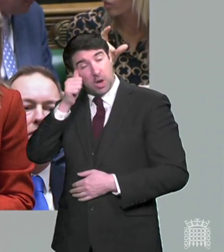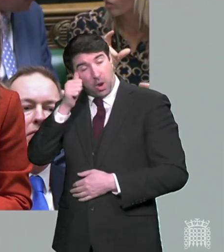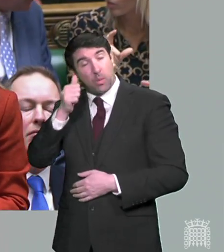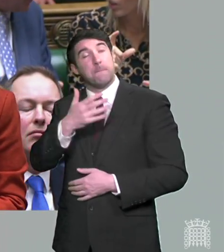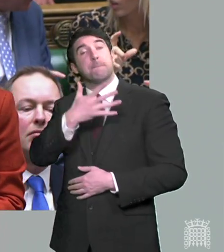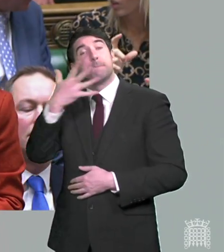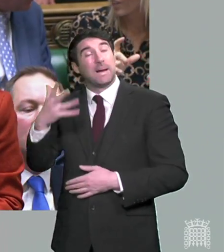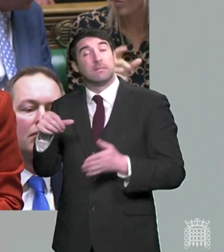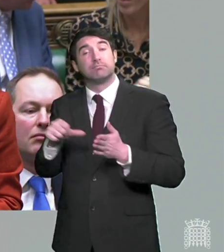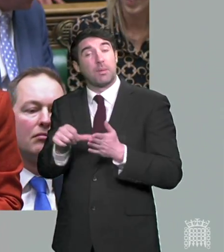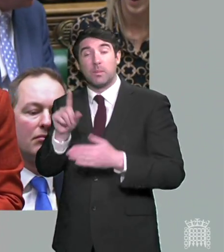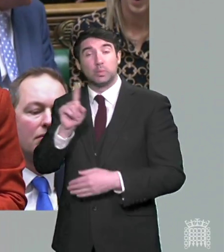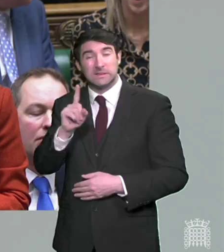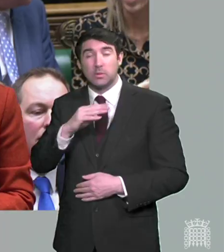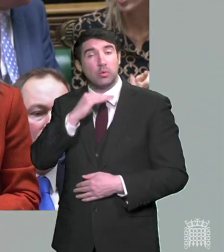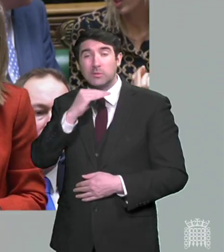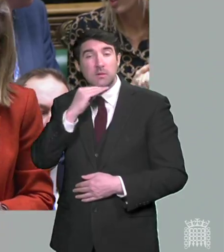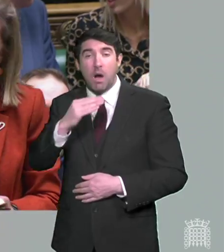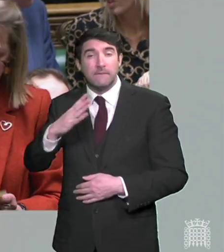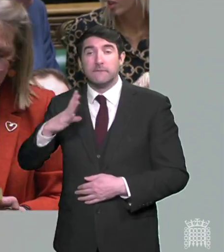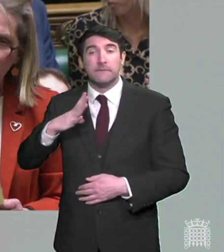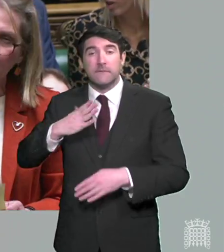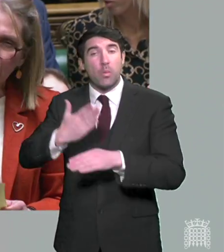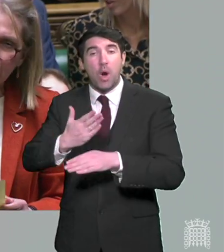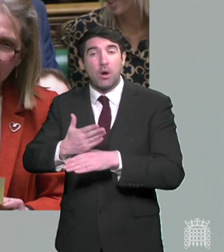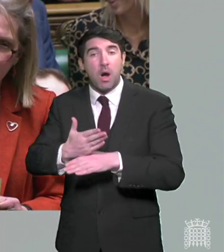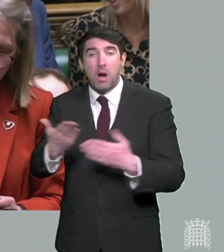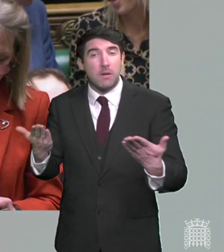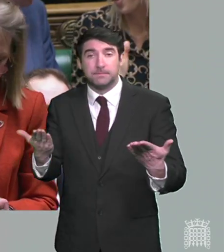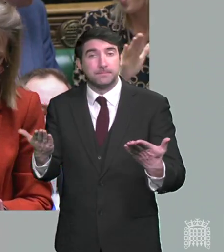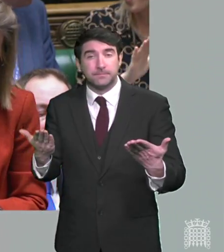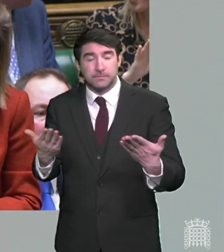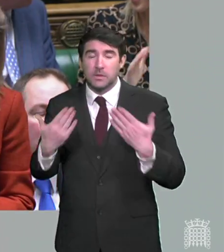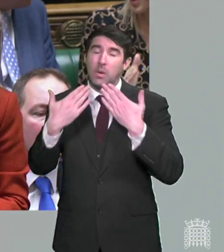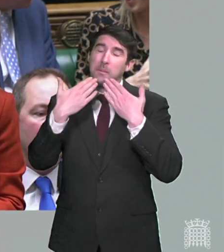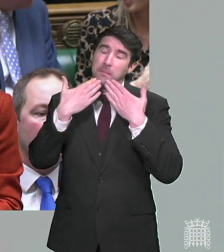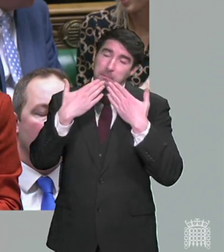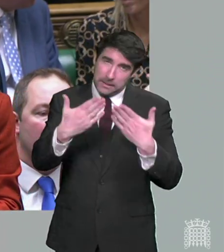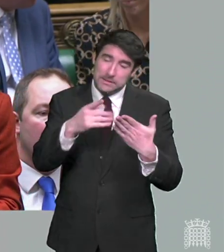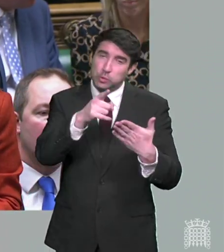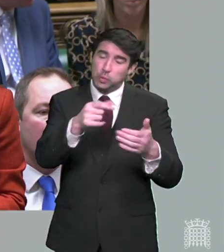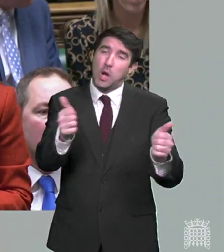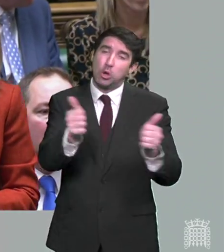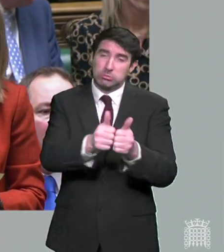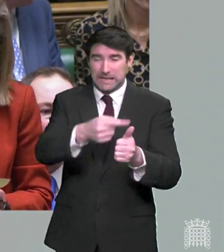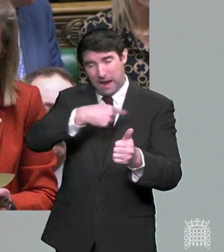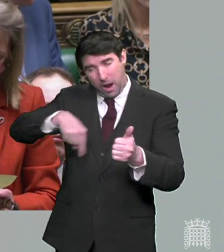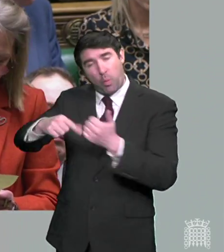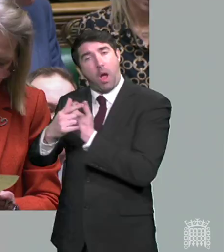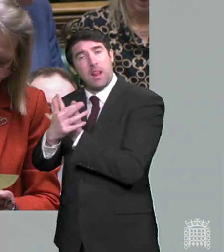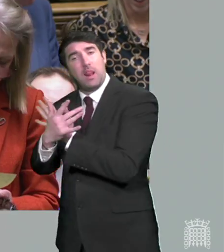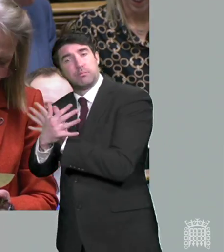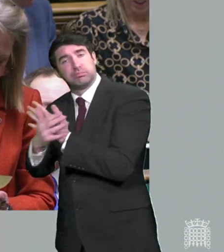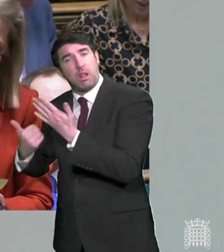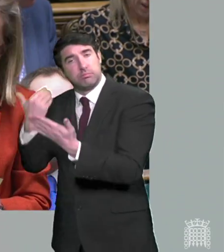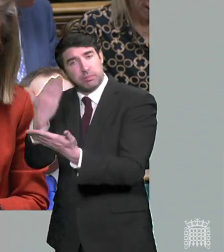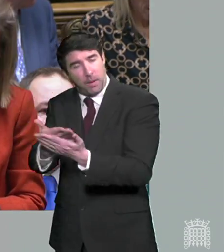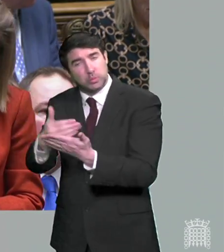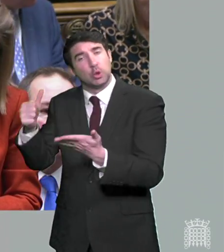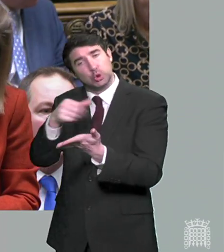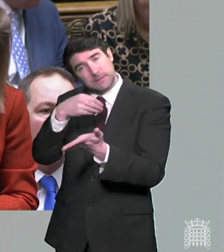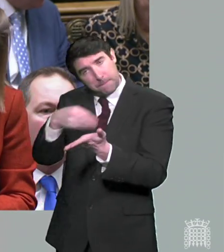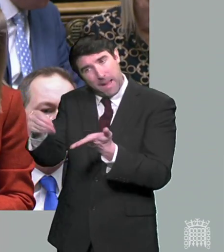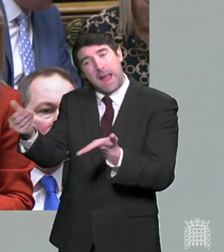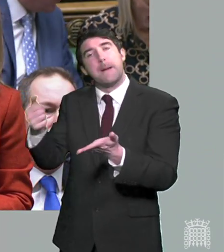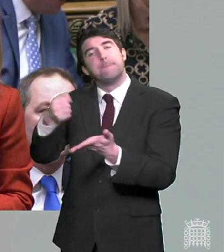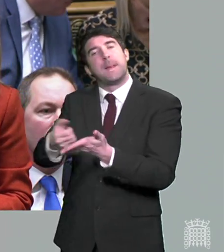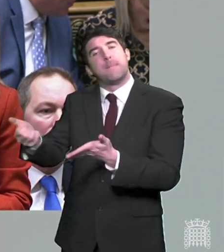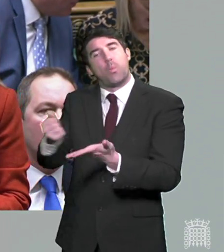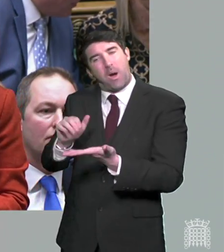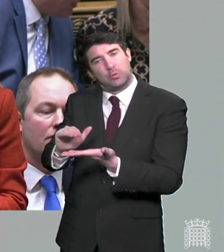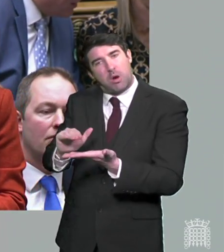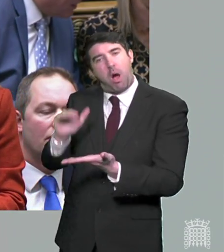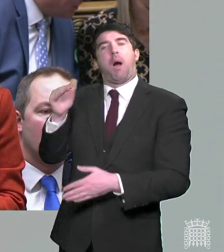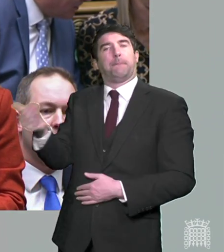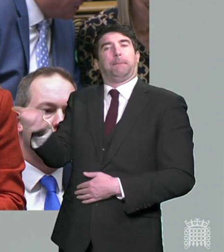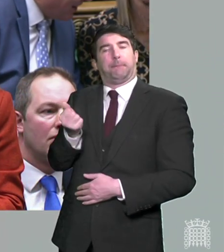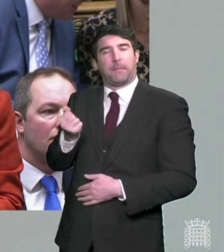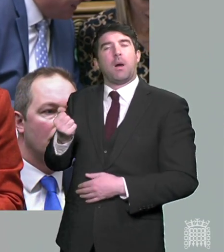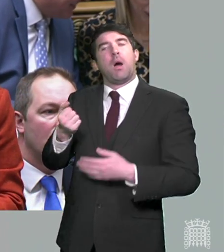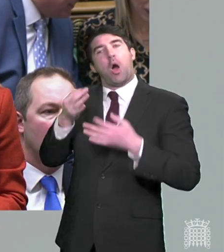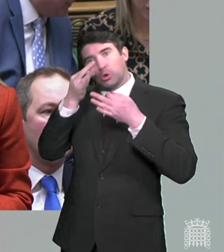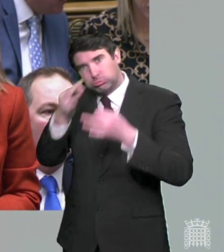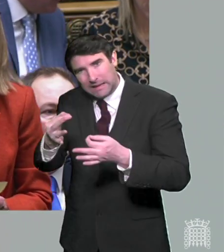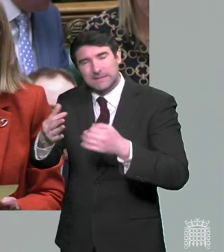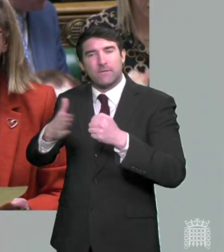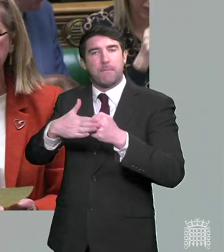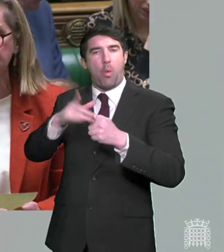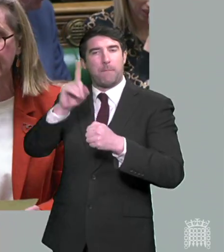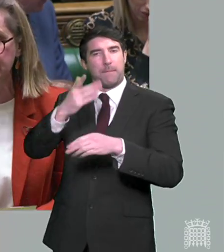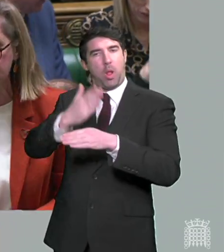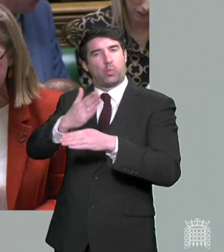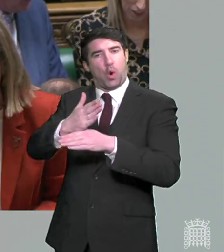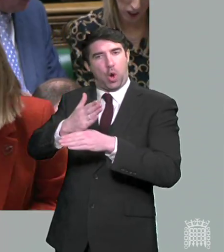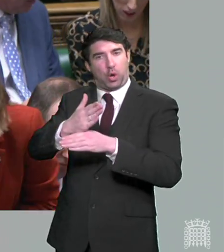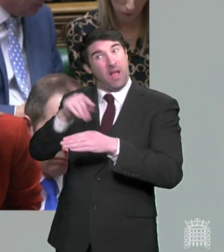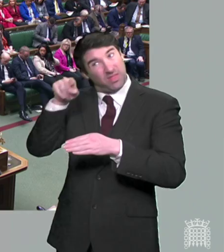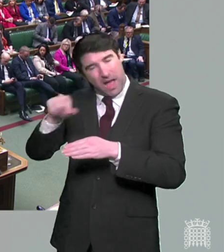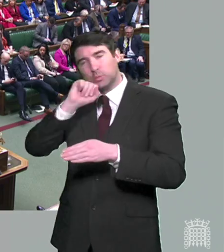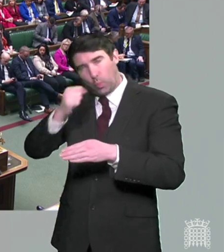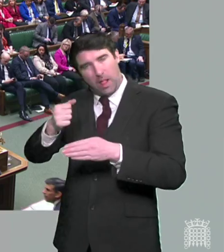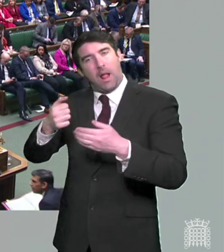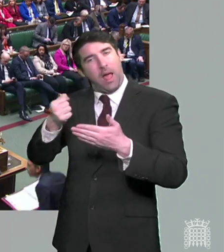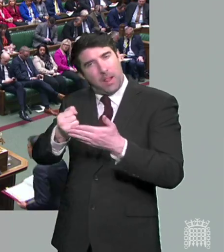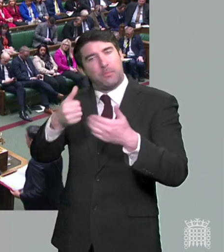We must recruit and retain social care staff. So I ask him: will he support the Liberal Democrat proposal to pay a higher minimum wage to social care workers to tackle the social care shortages that underpin the NHS crisis?